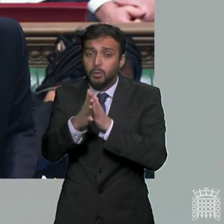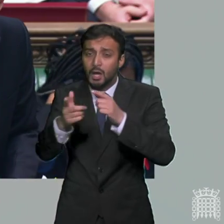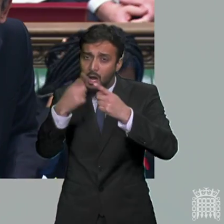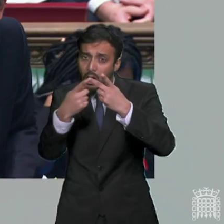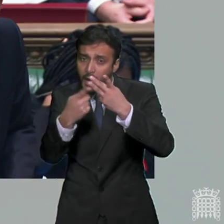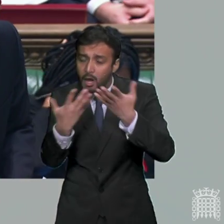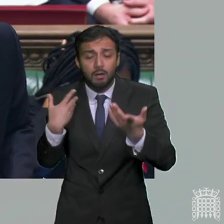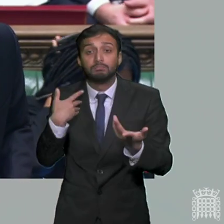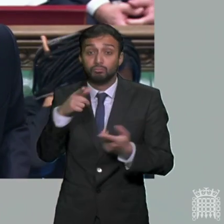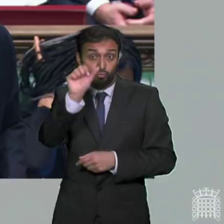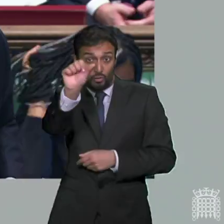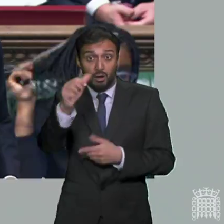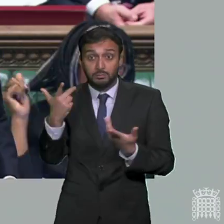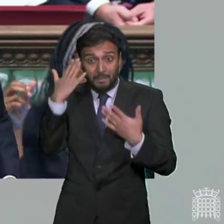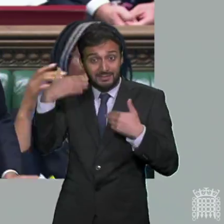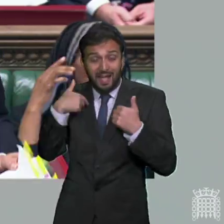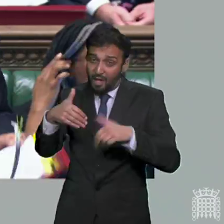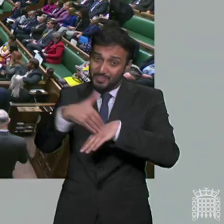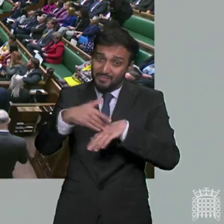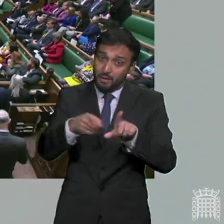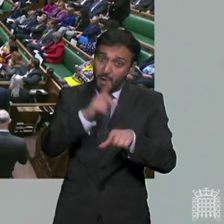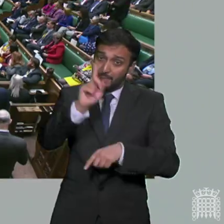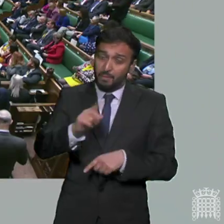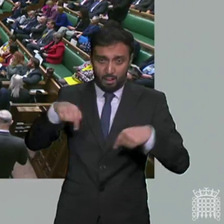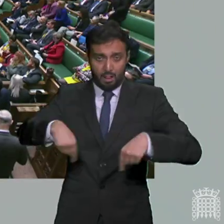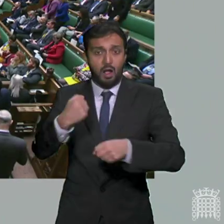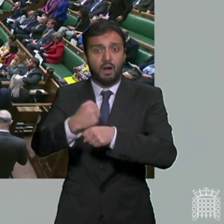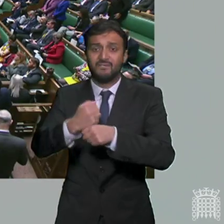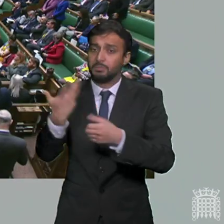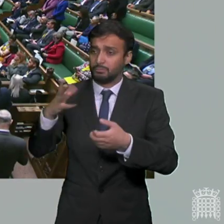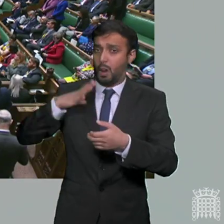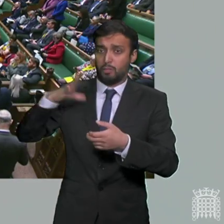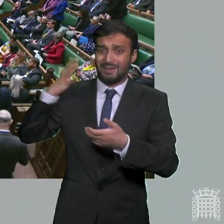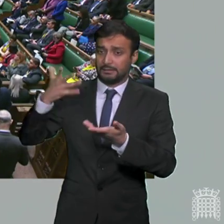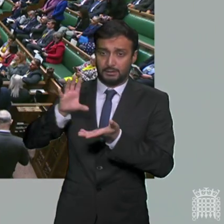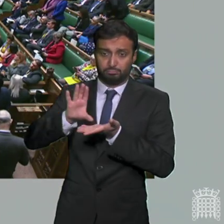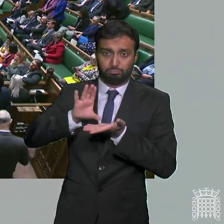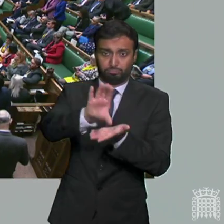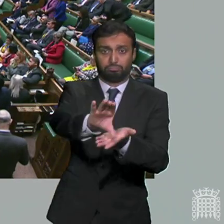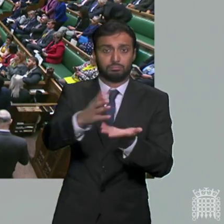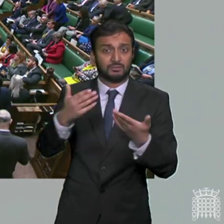This Government are backing those people to get the support that they need.